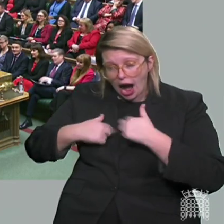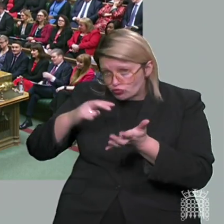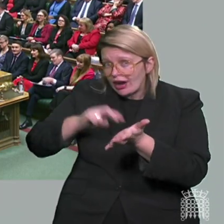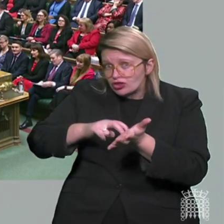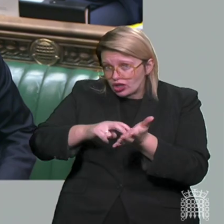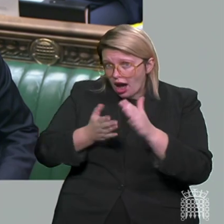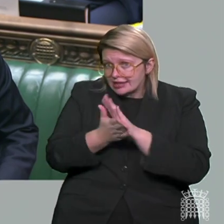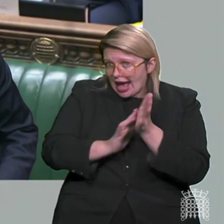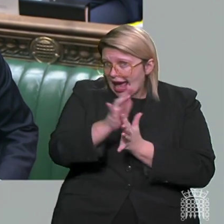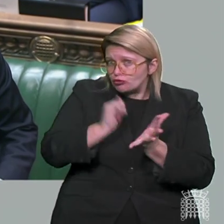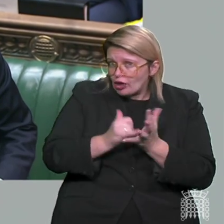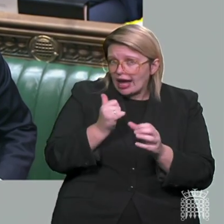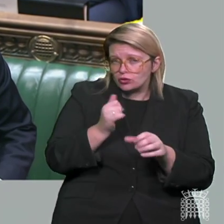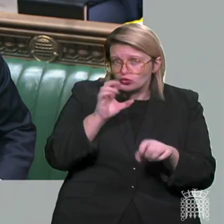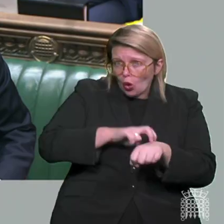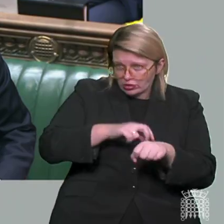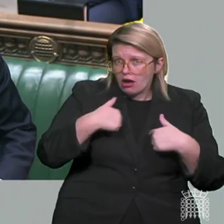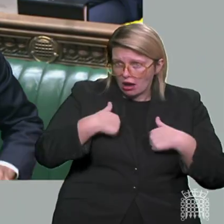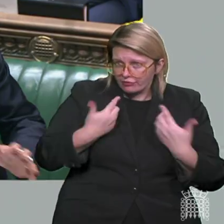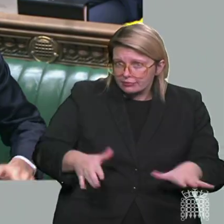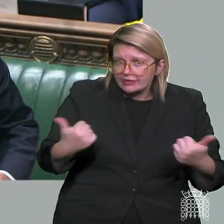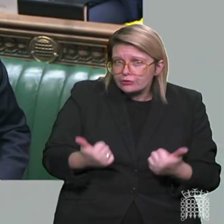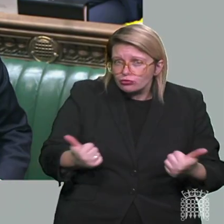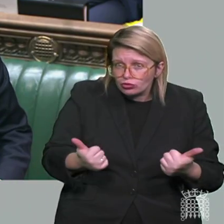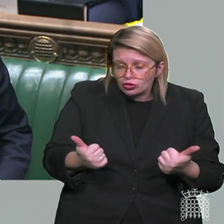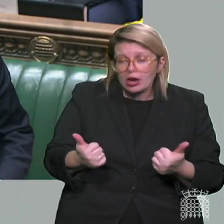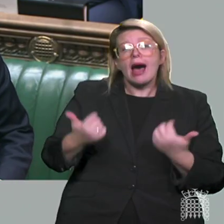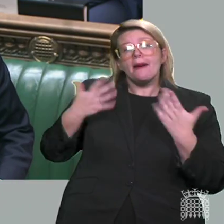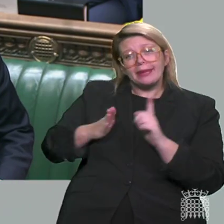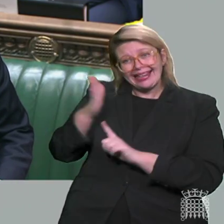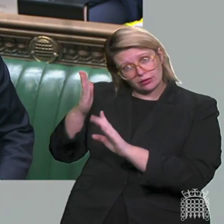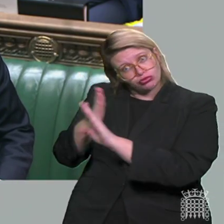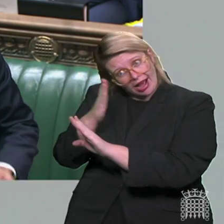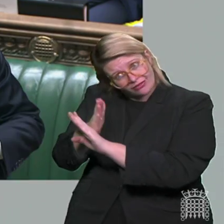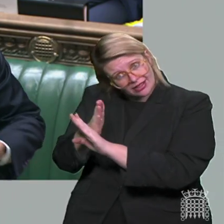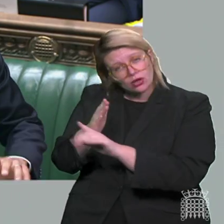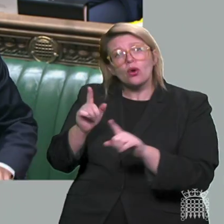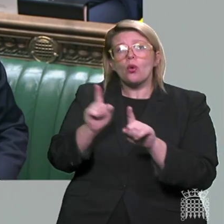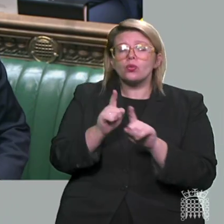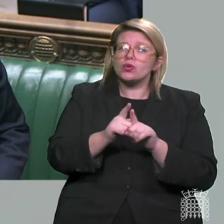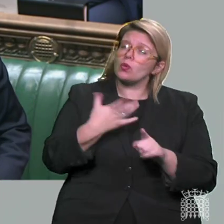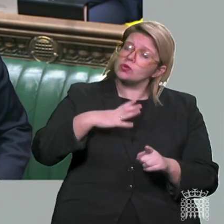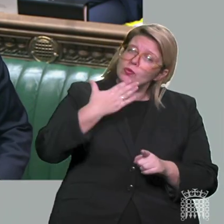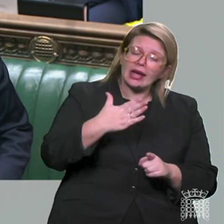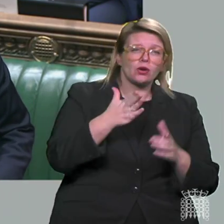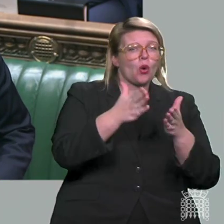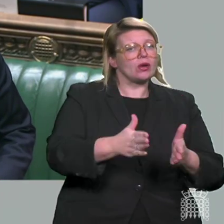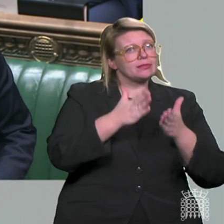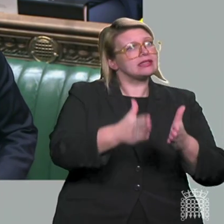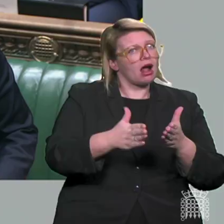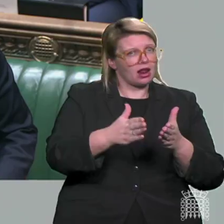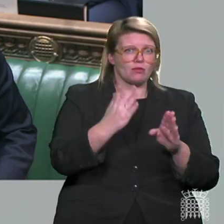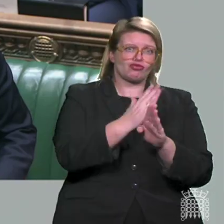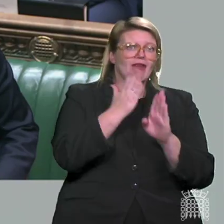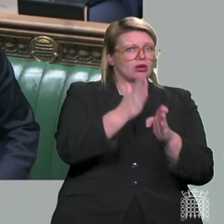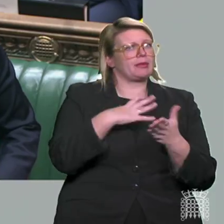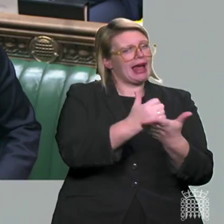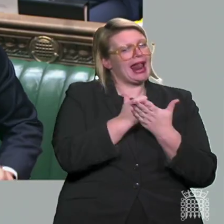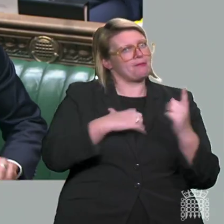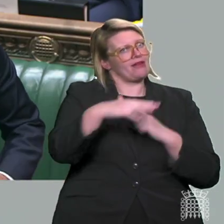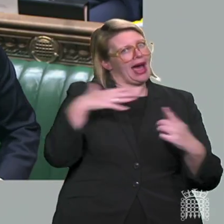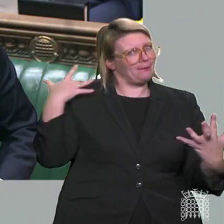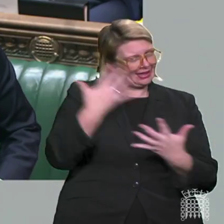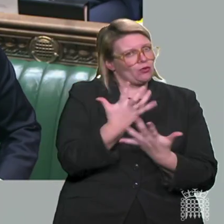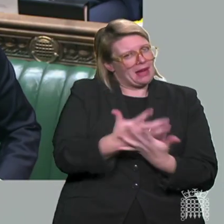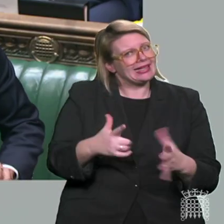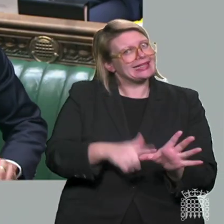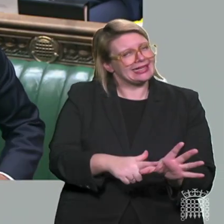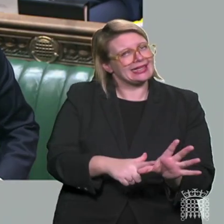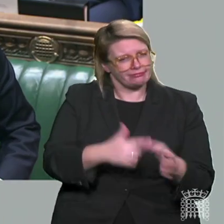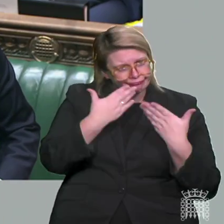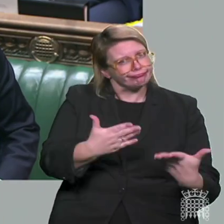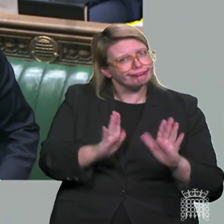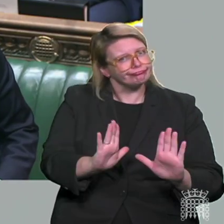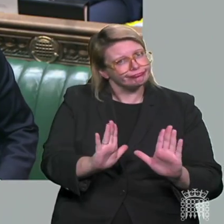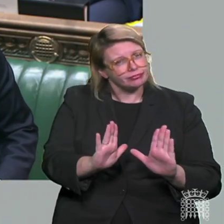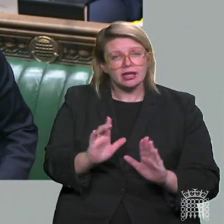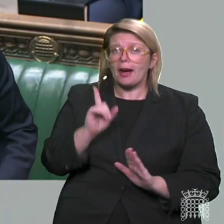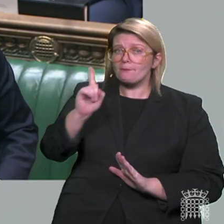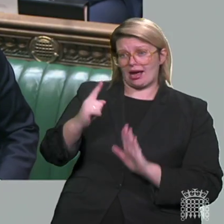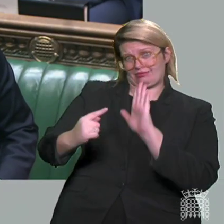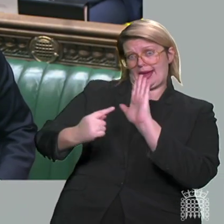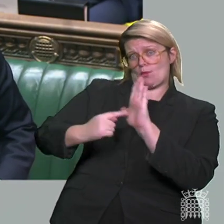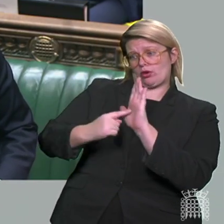I have used independent healthcare in the past, and I am grateful to the Friarage Hospital for the fantastic care that it has given my family over the years.